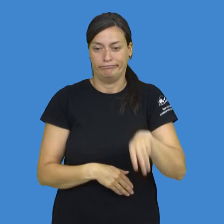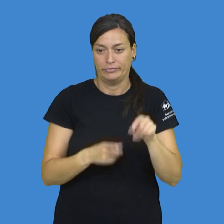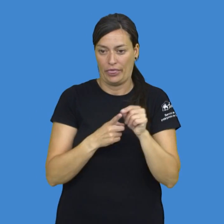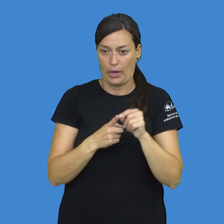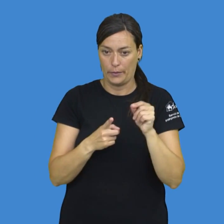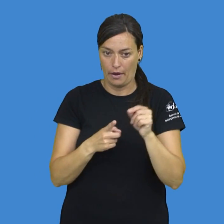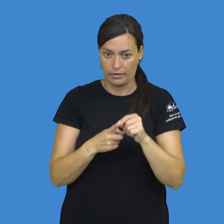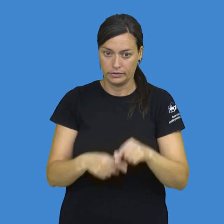diabetes